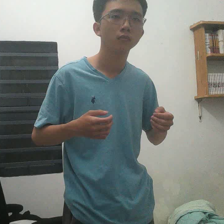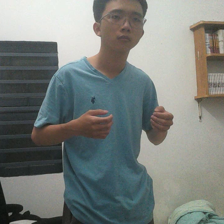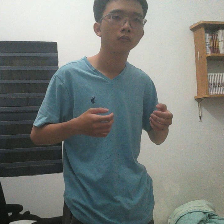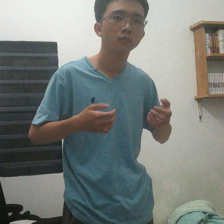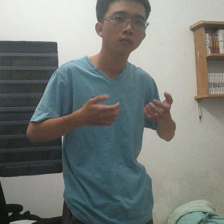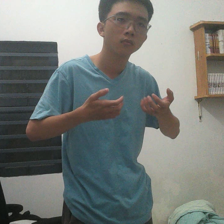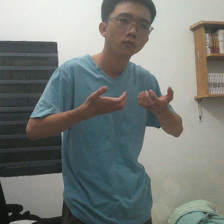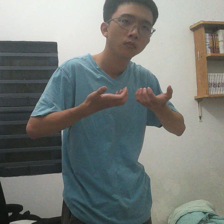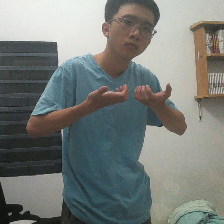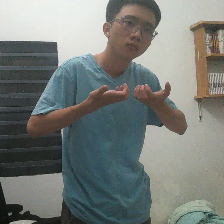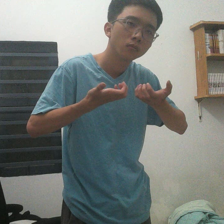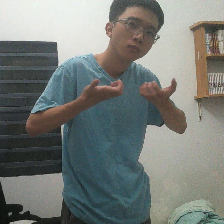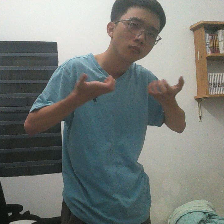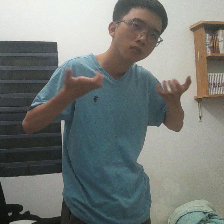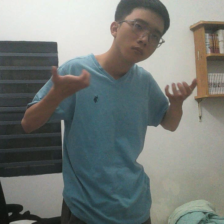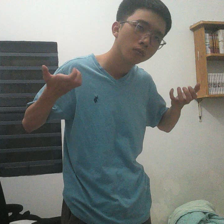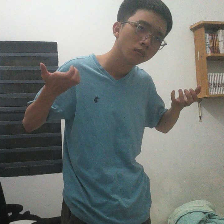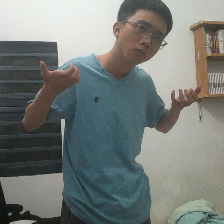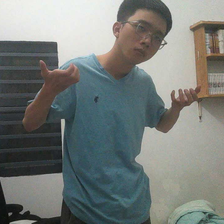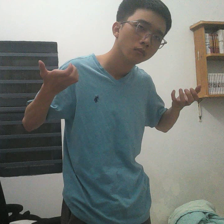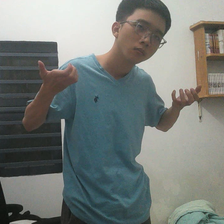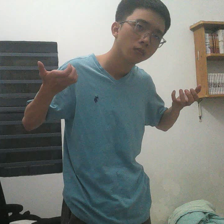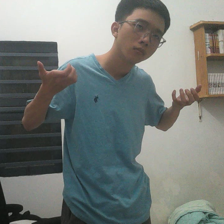chia cat